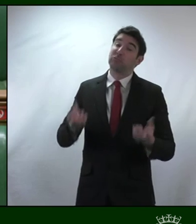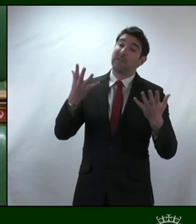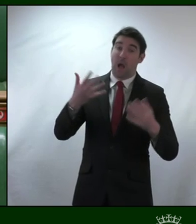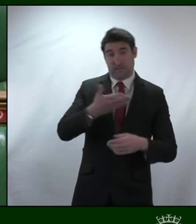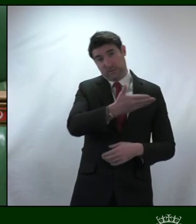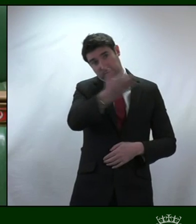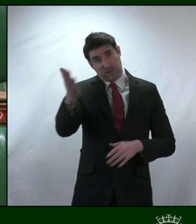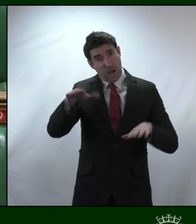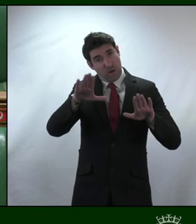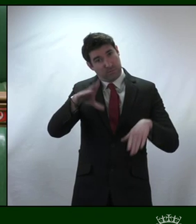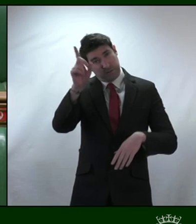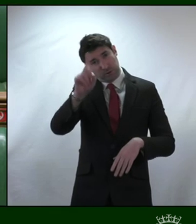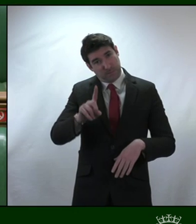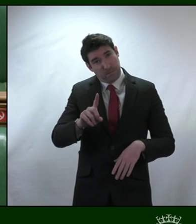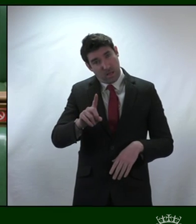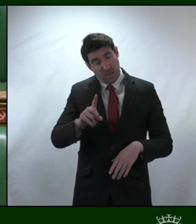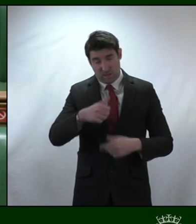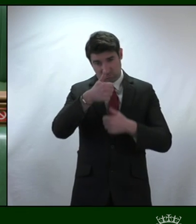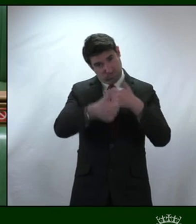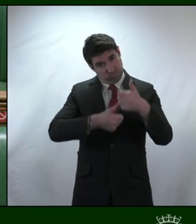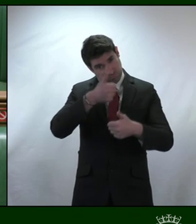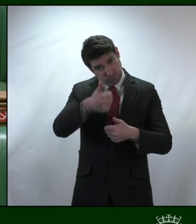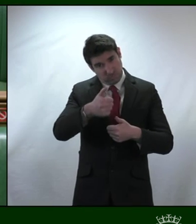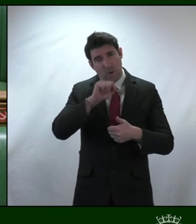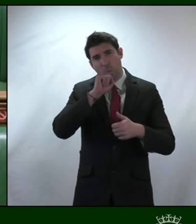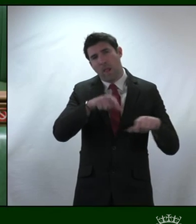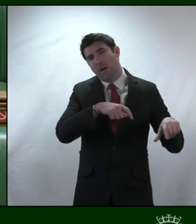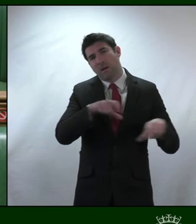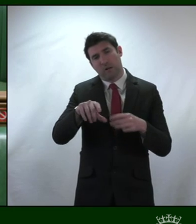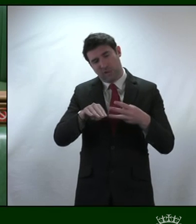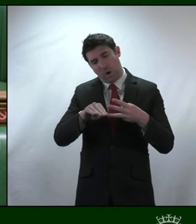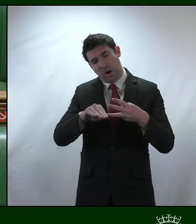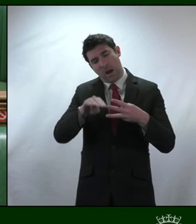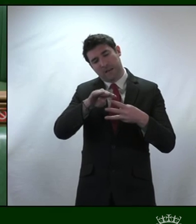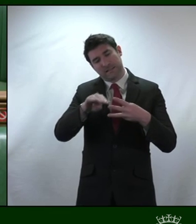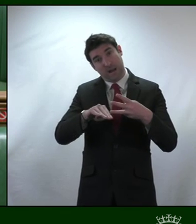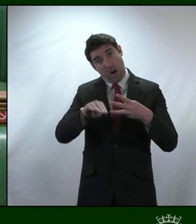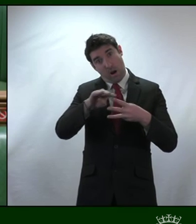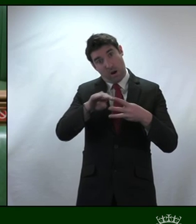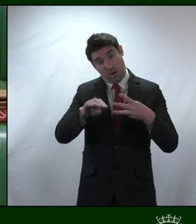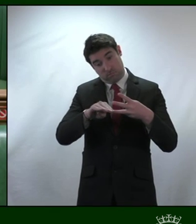We will continue with that tiering system, and we will get the virus down.